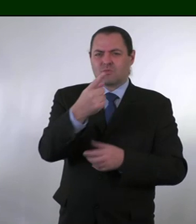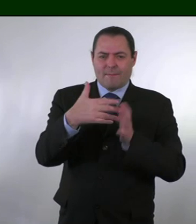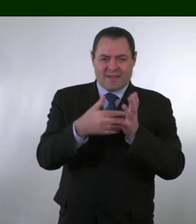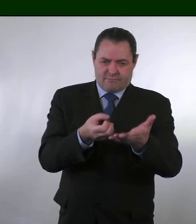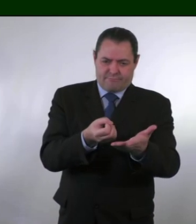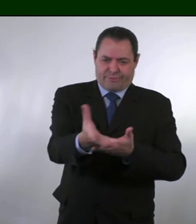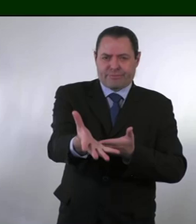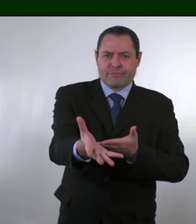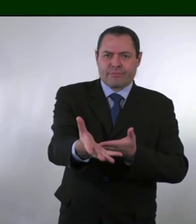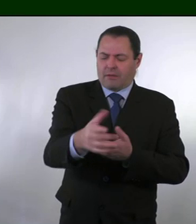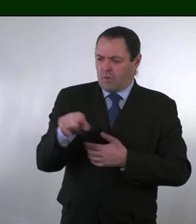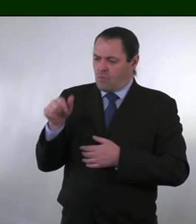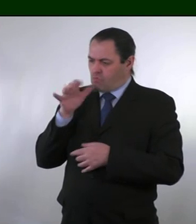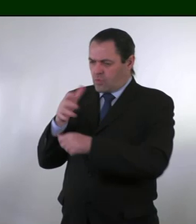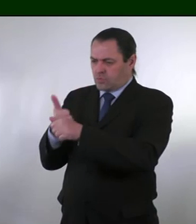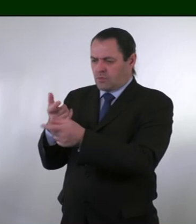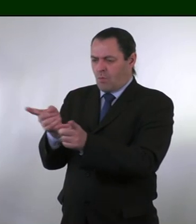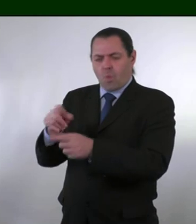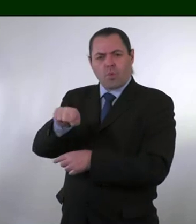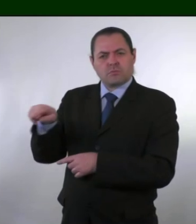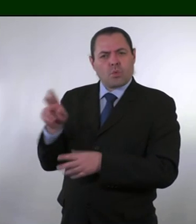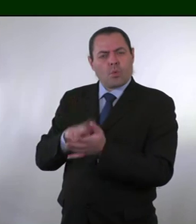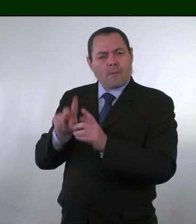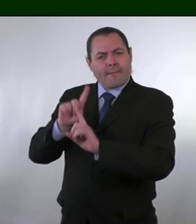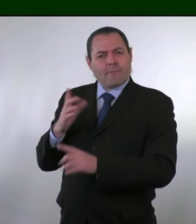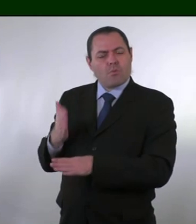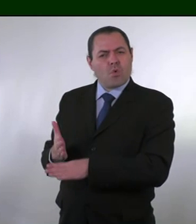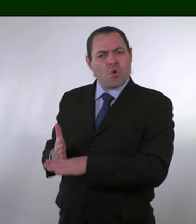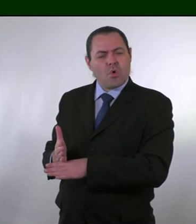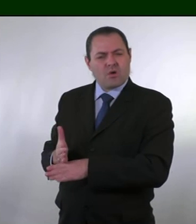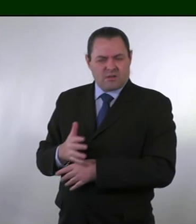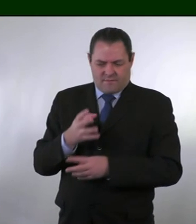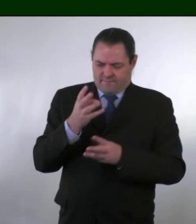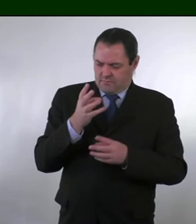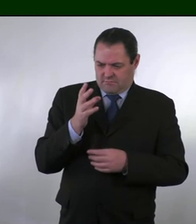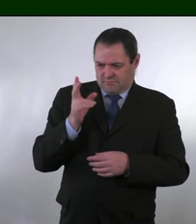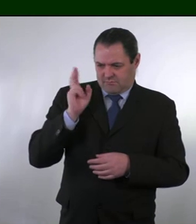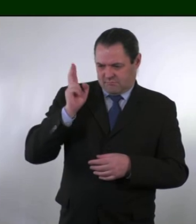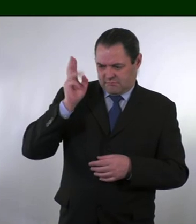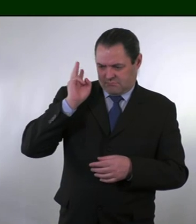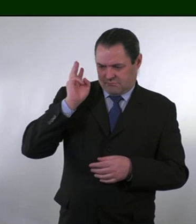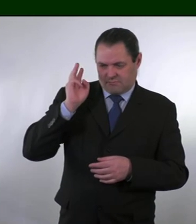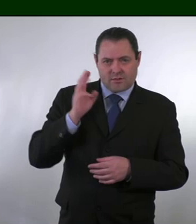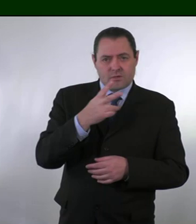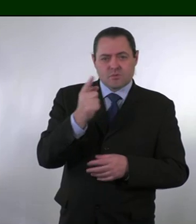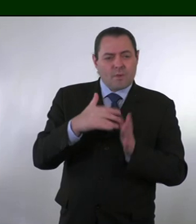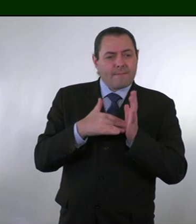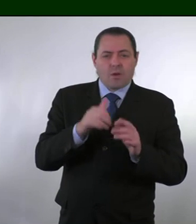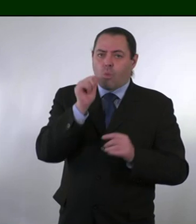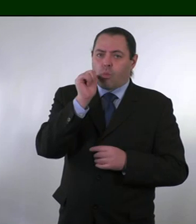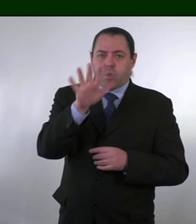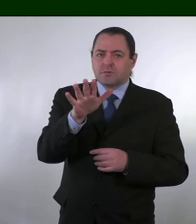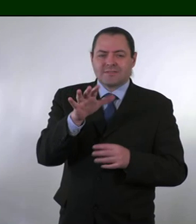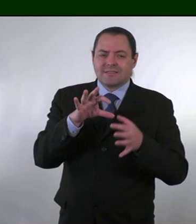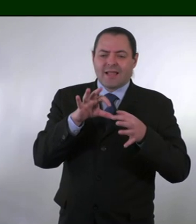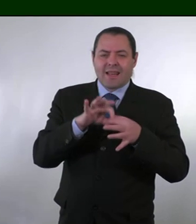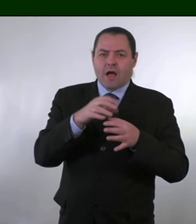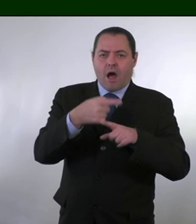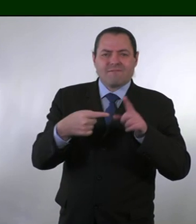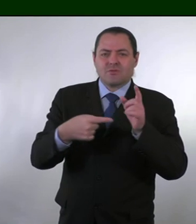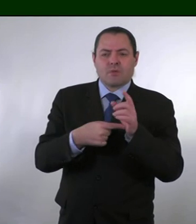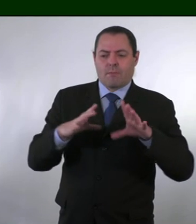I remind the Prime Minister that a few weeks ago he could not find that amount of money for free school meals for kids over half-term.